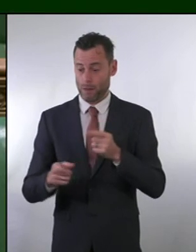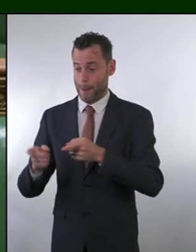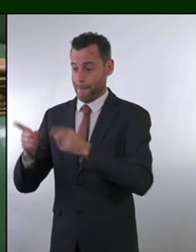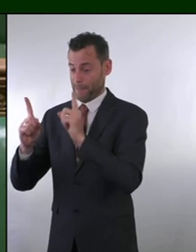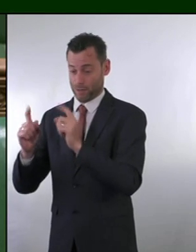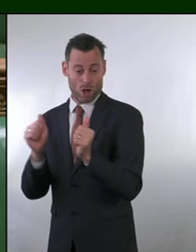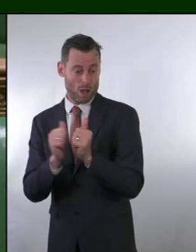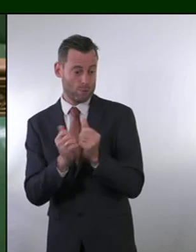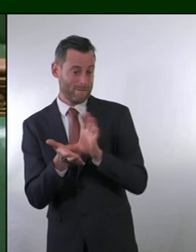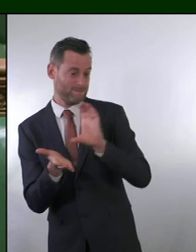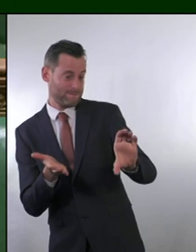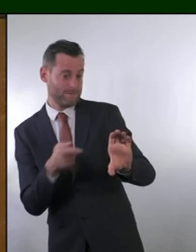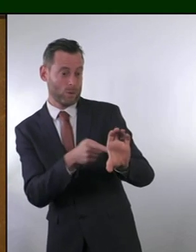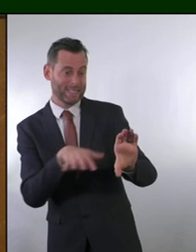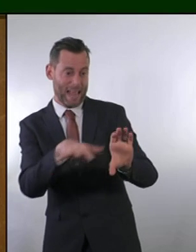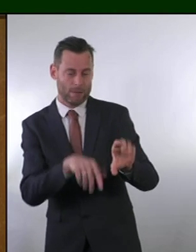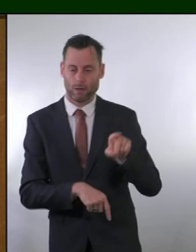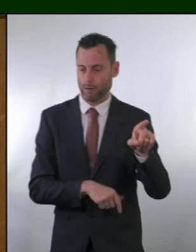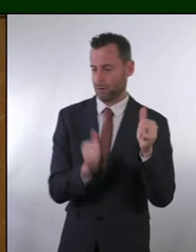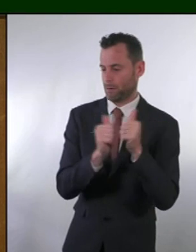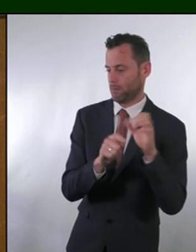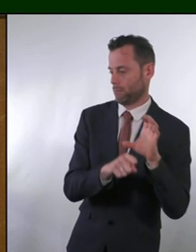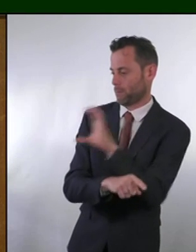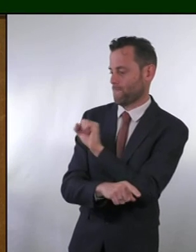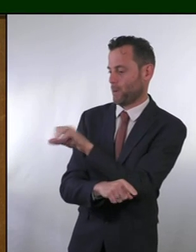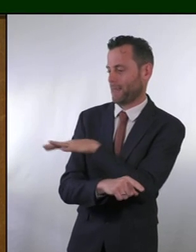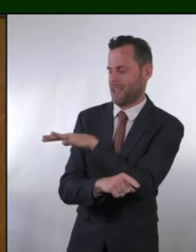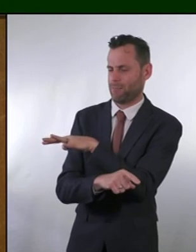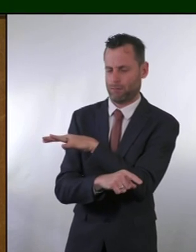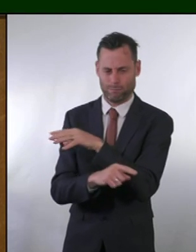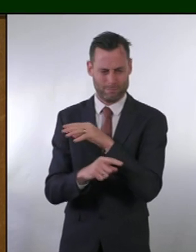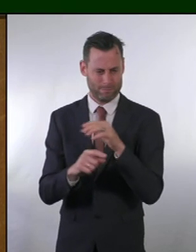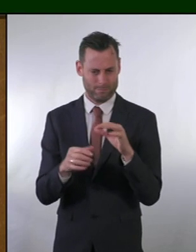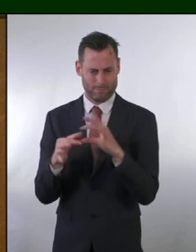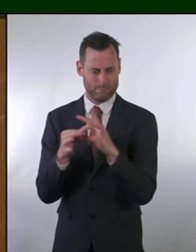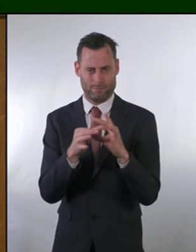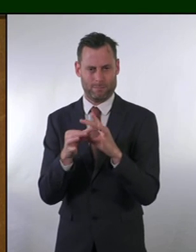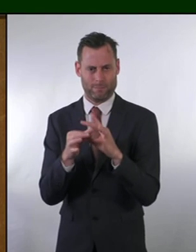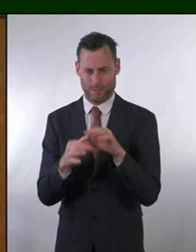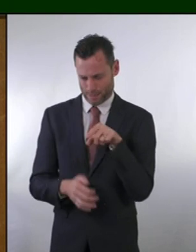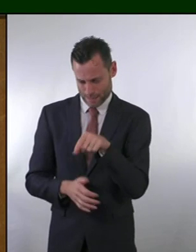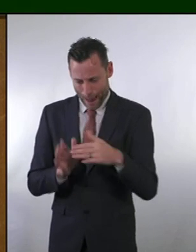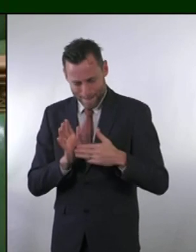We have one Department, two Ministers and tens of millions of pounds of taxpayers’ money.